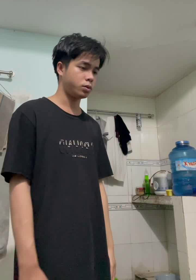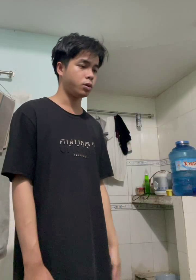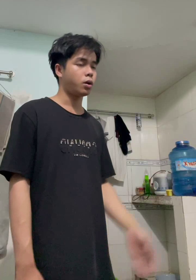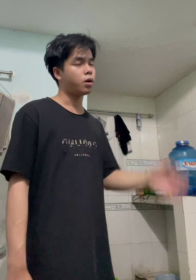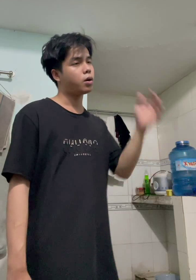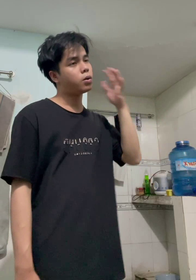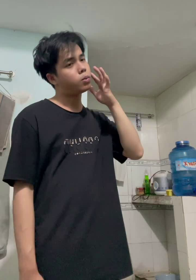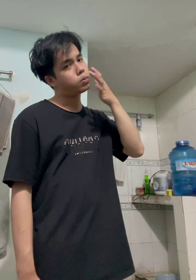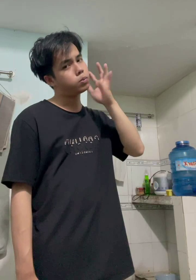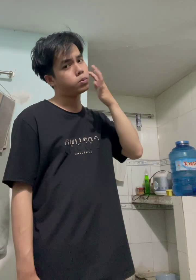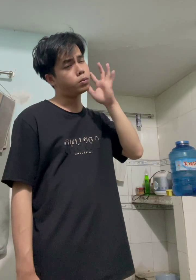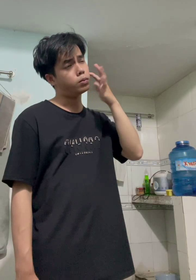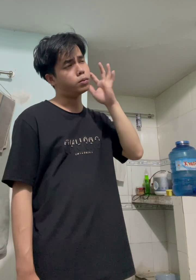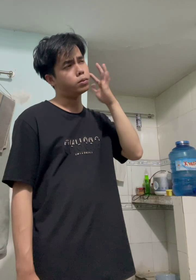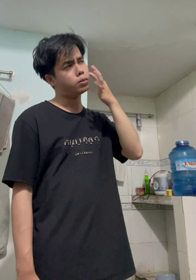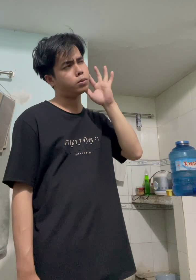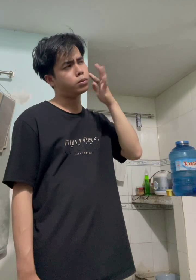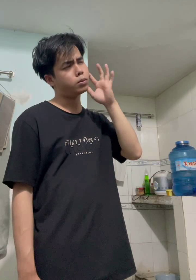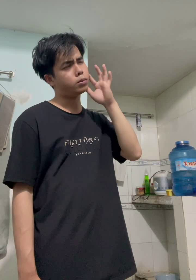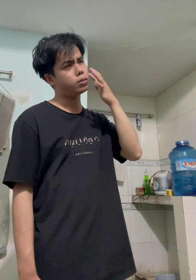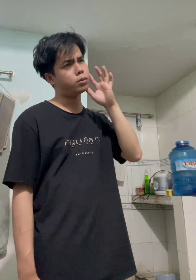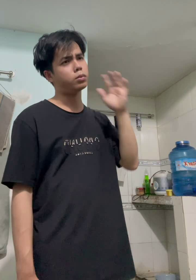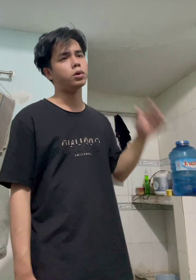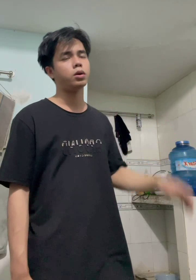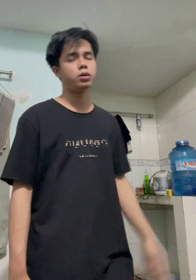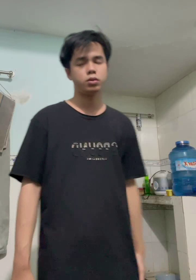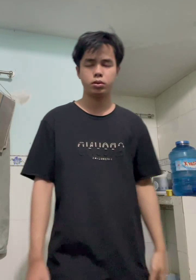kinh tom